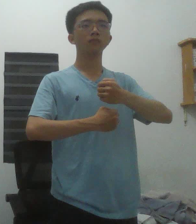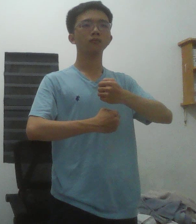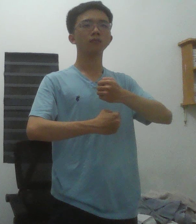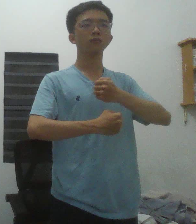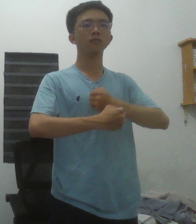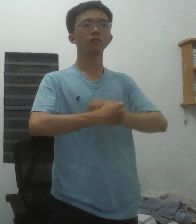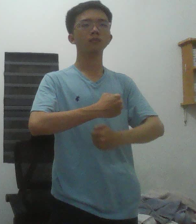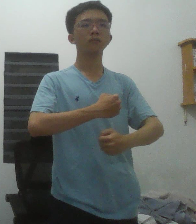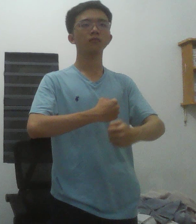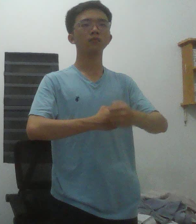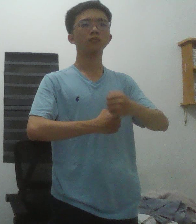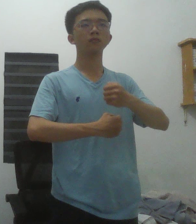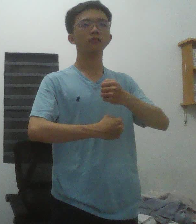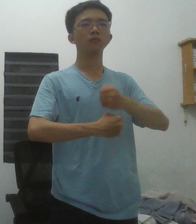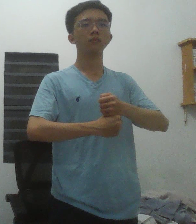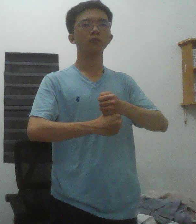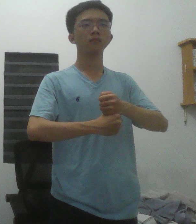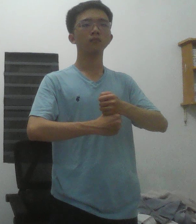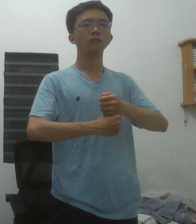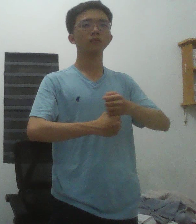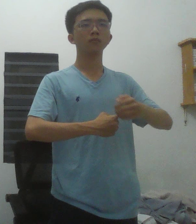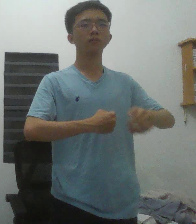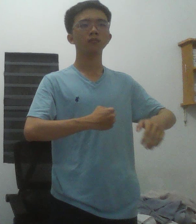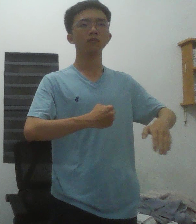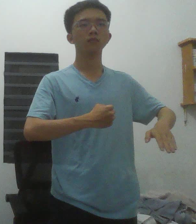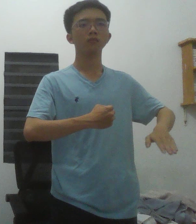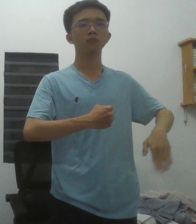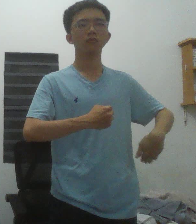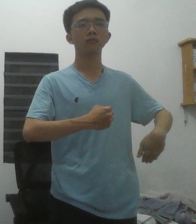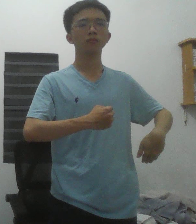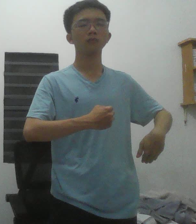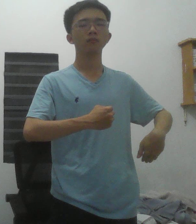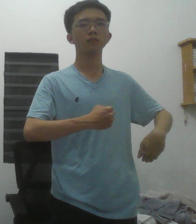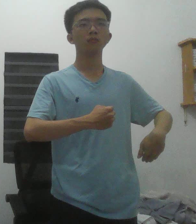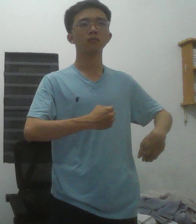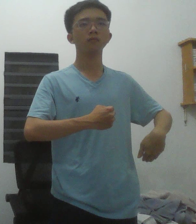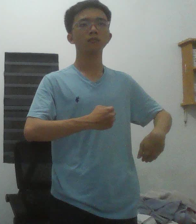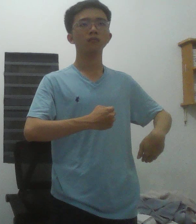nam sau